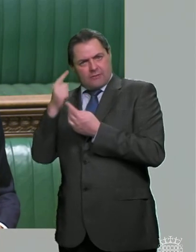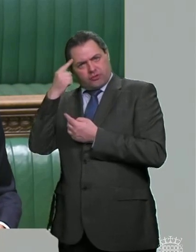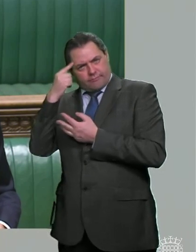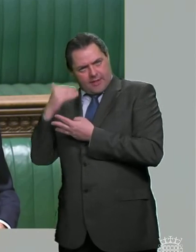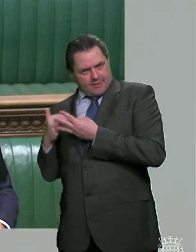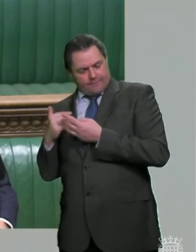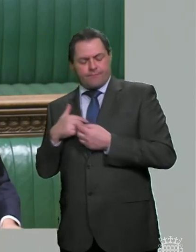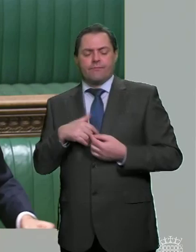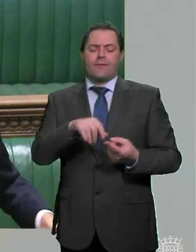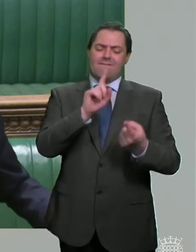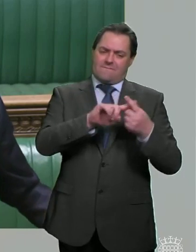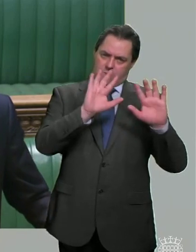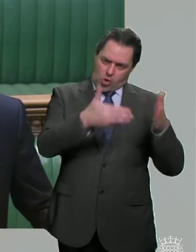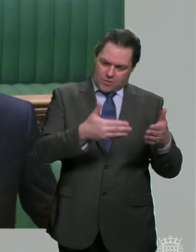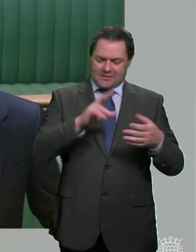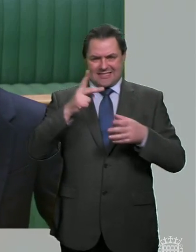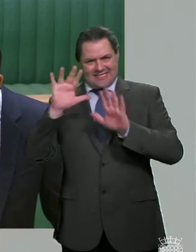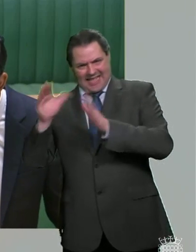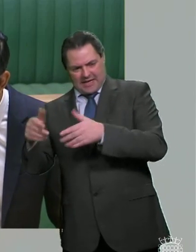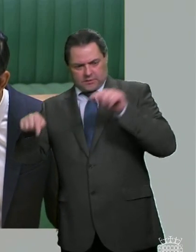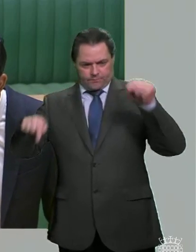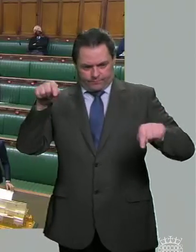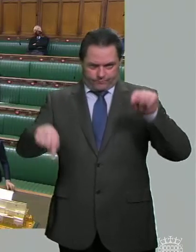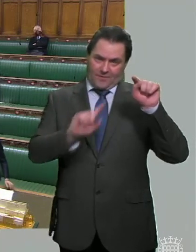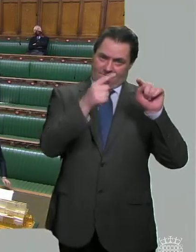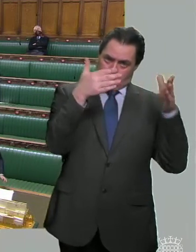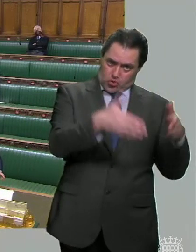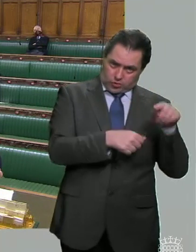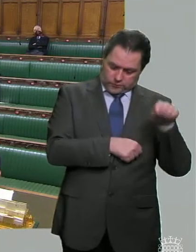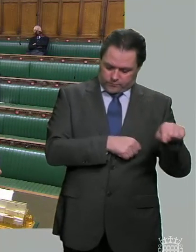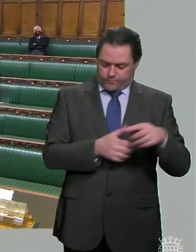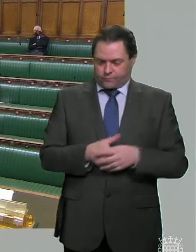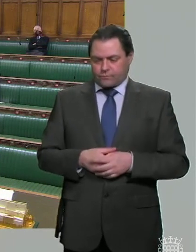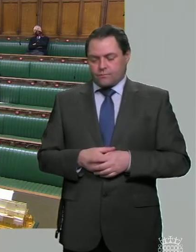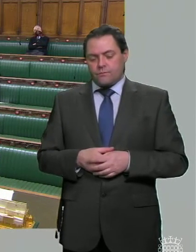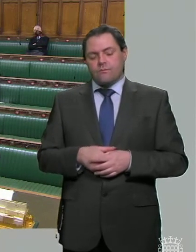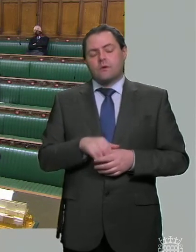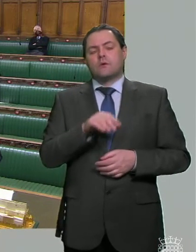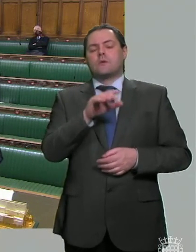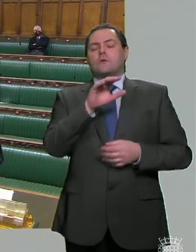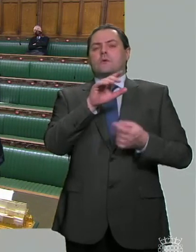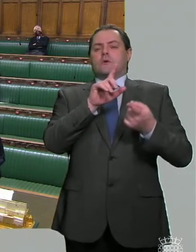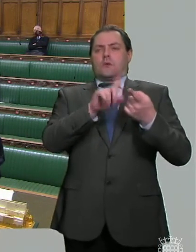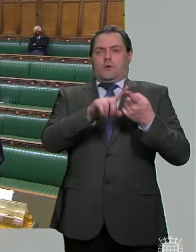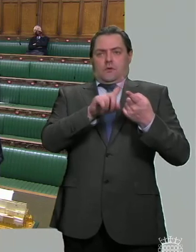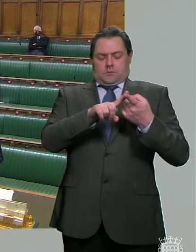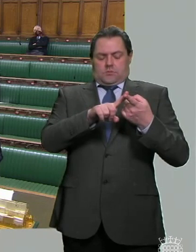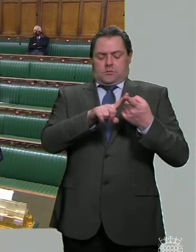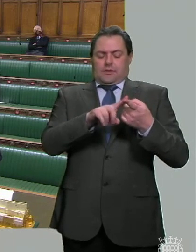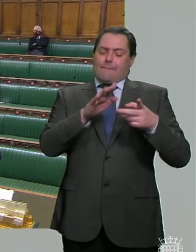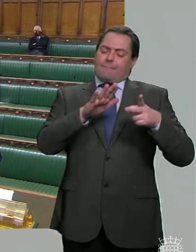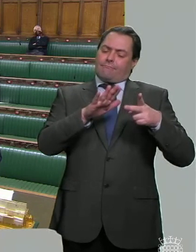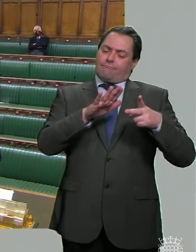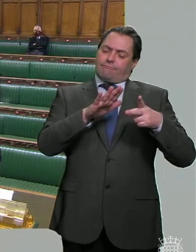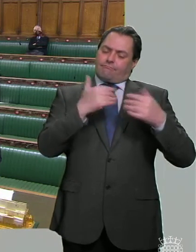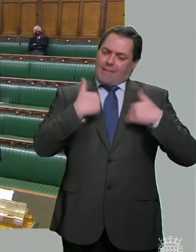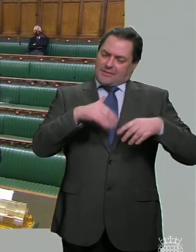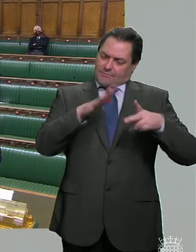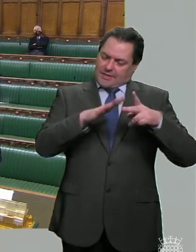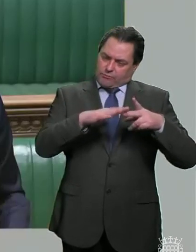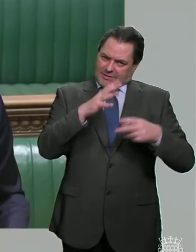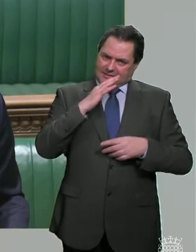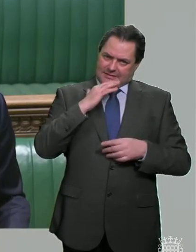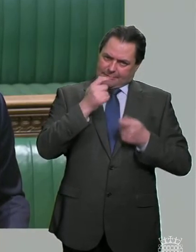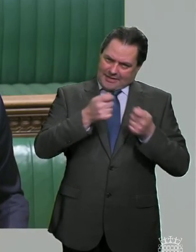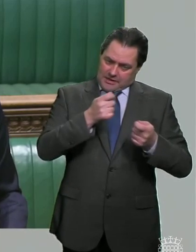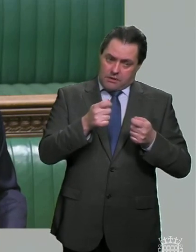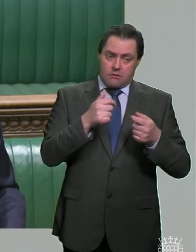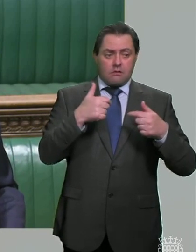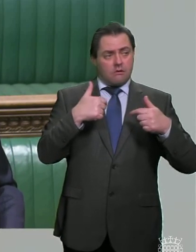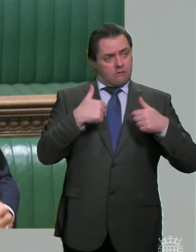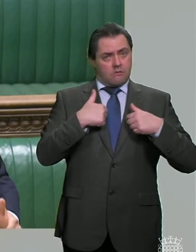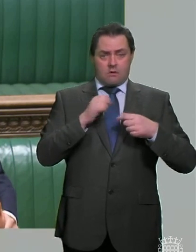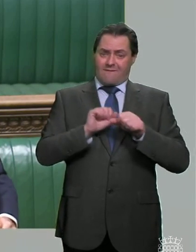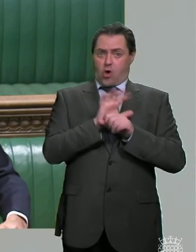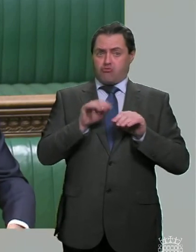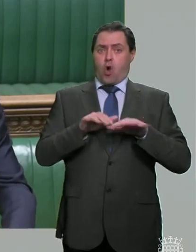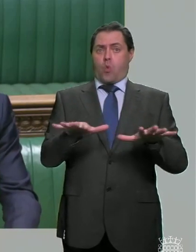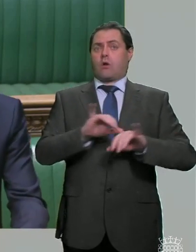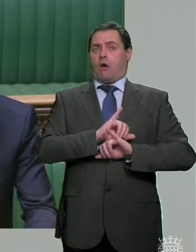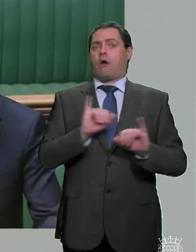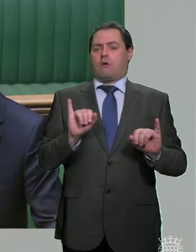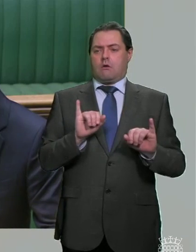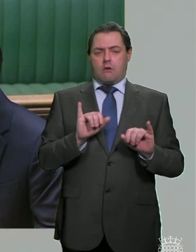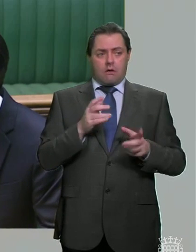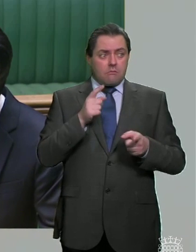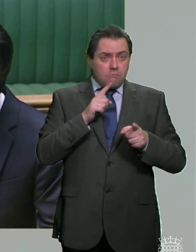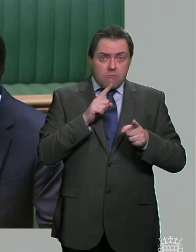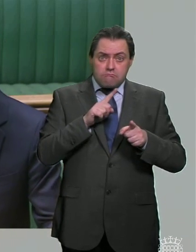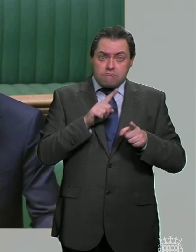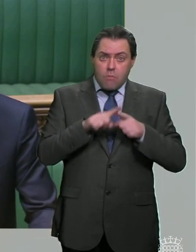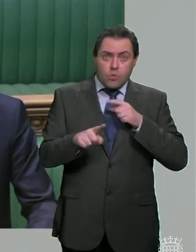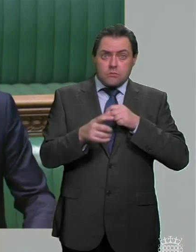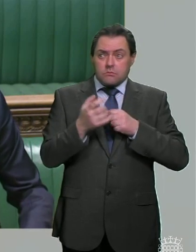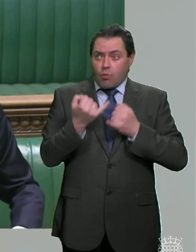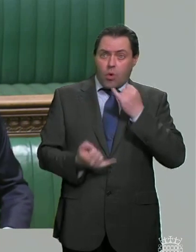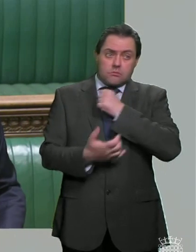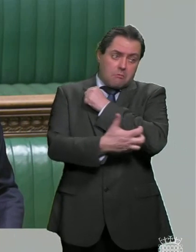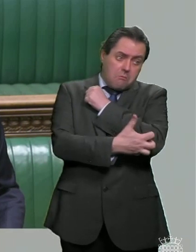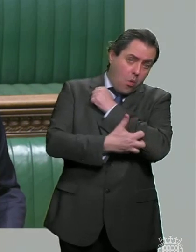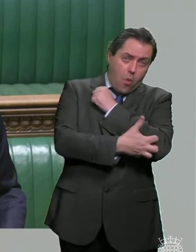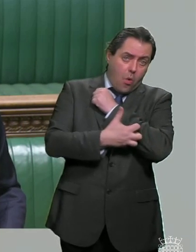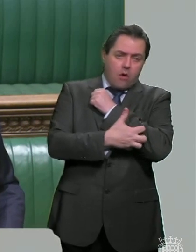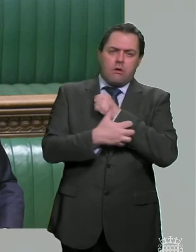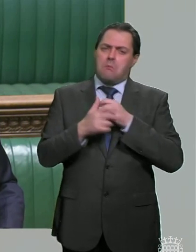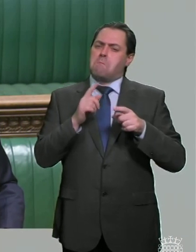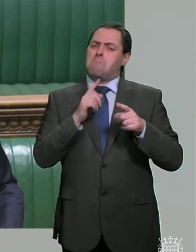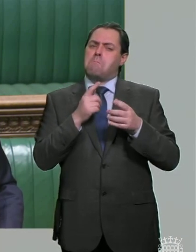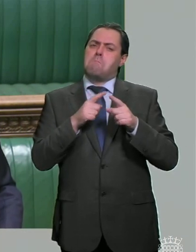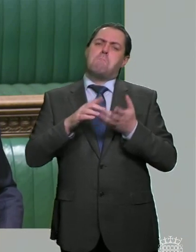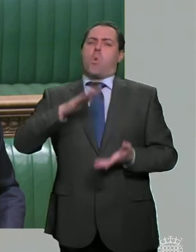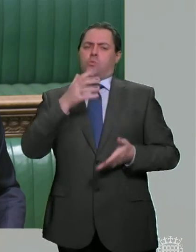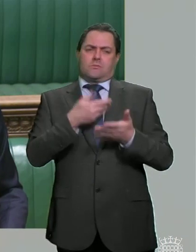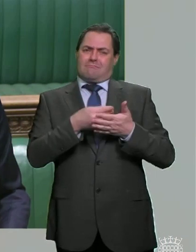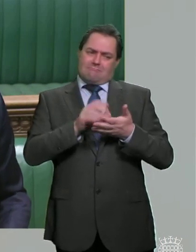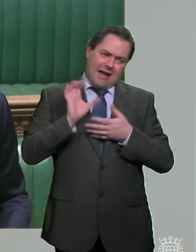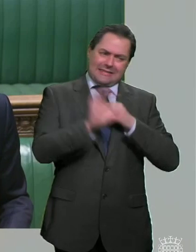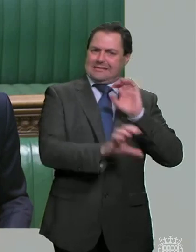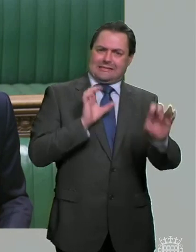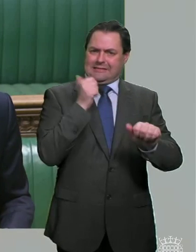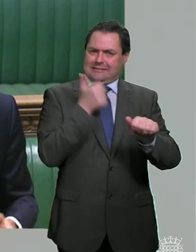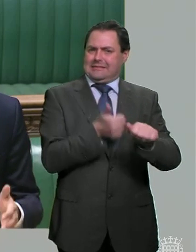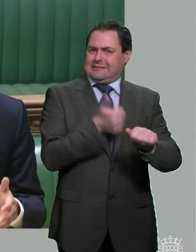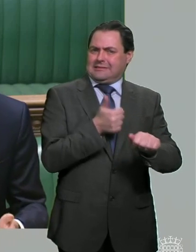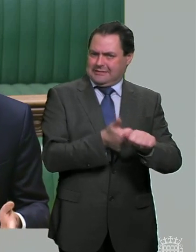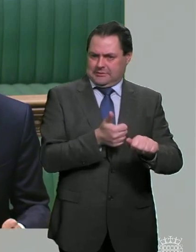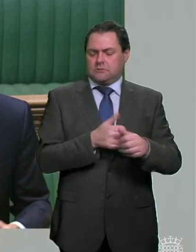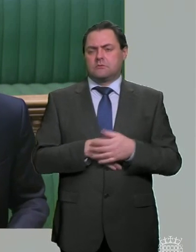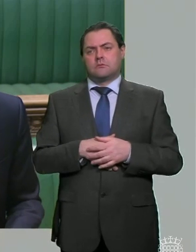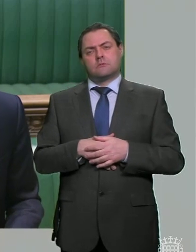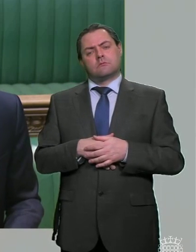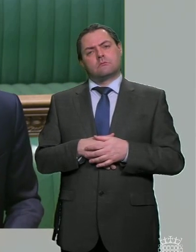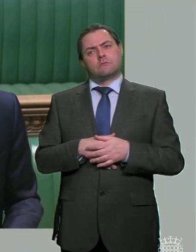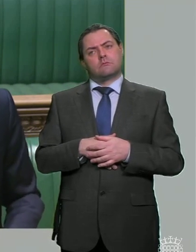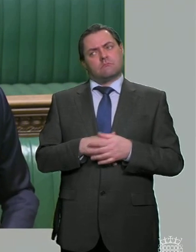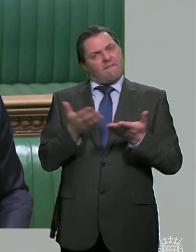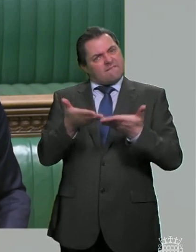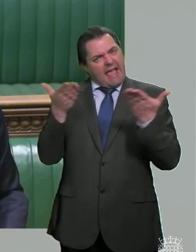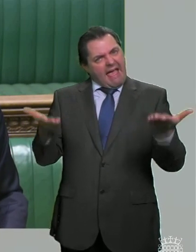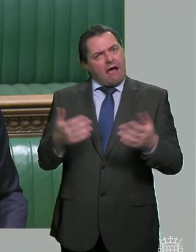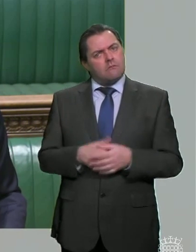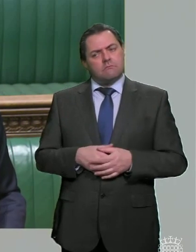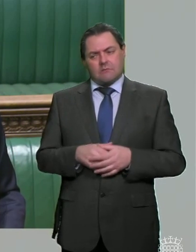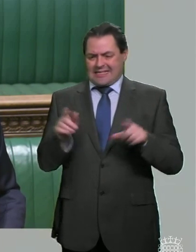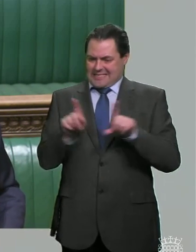Let me take each in turn. Our response to coronavirus has been fair, with the poorest households benefiting the most from our interventions, and our approach to fixing the public finances will be fair too, asking